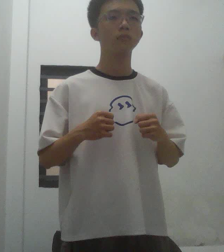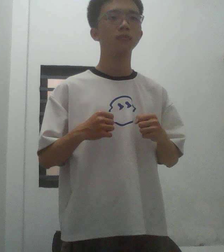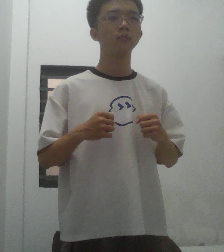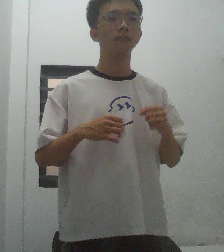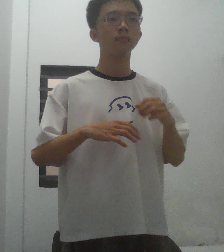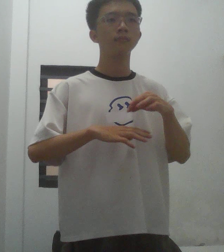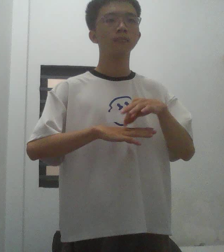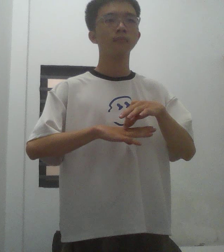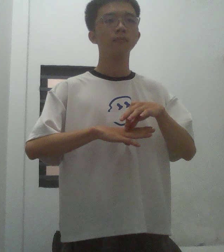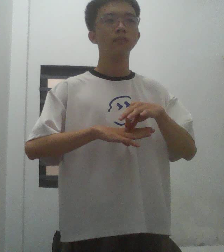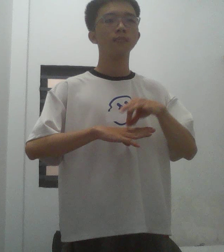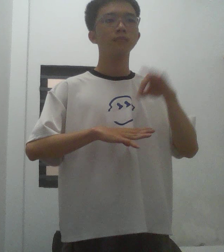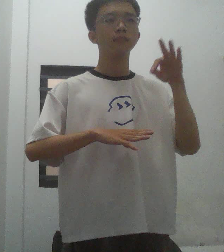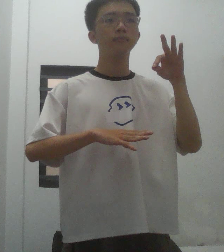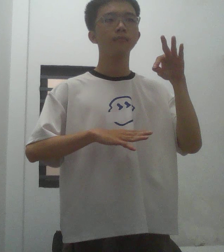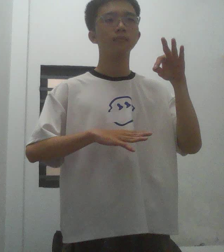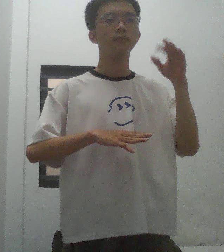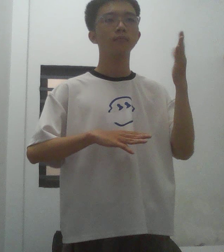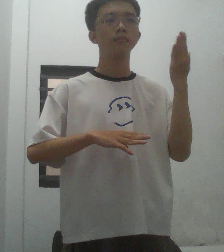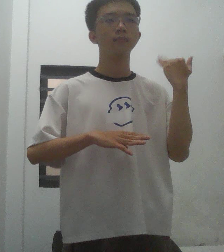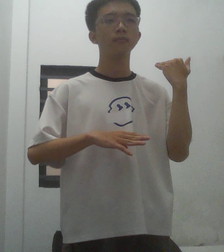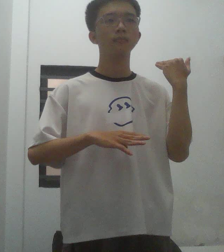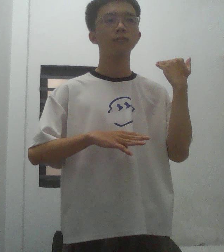tuan truoc